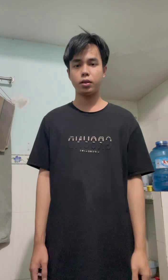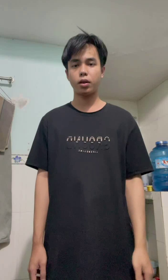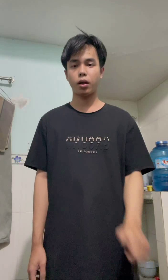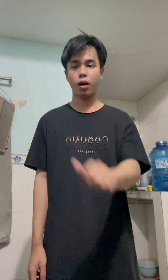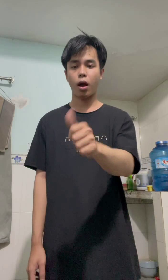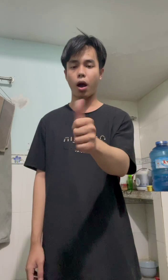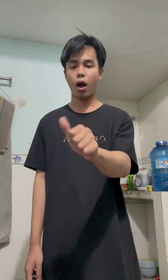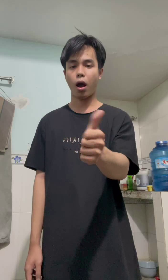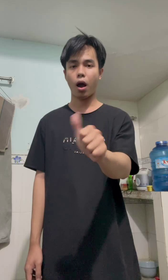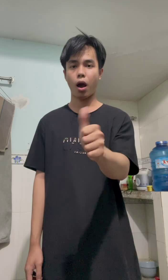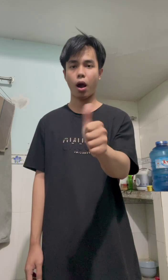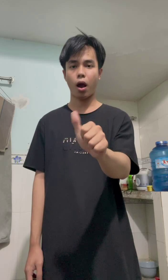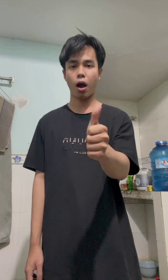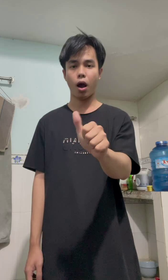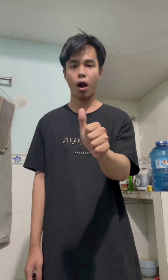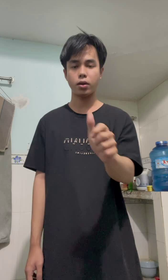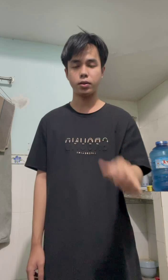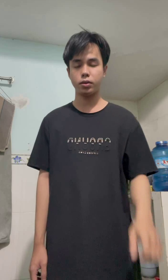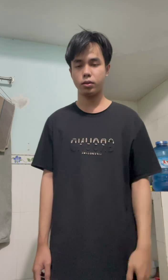ai